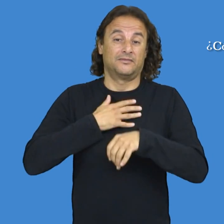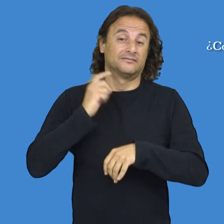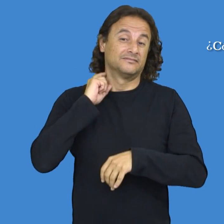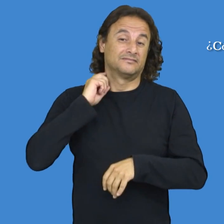meningitis